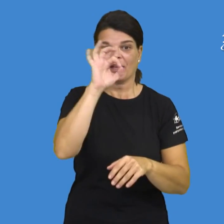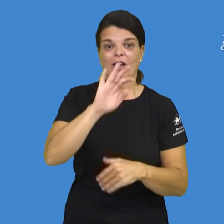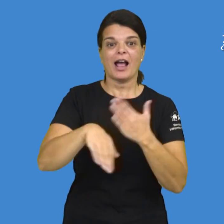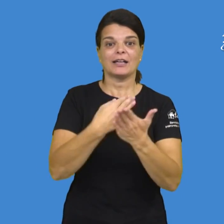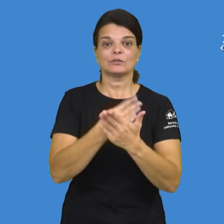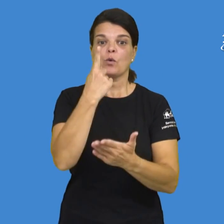hasta